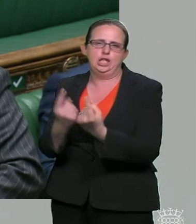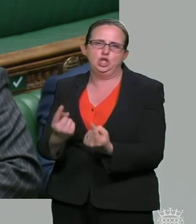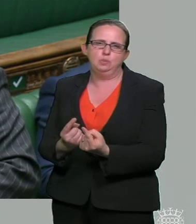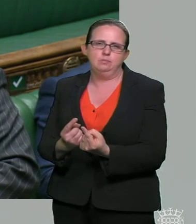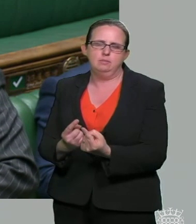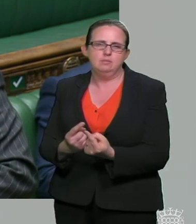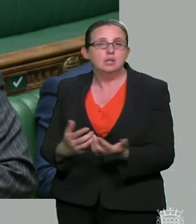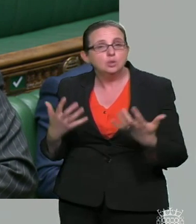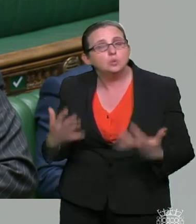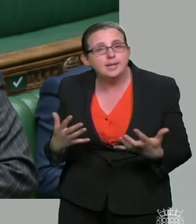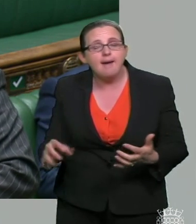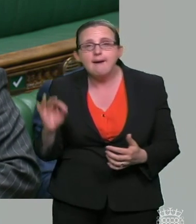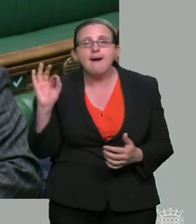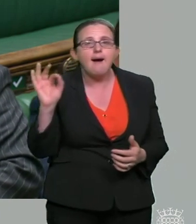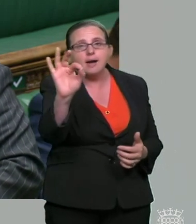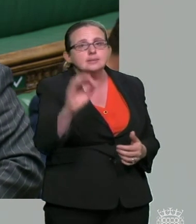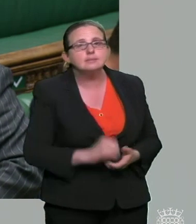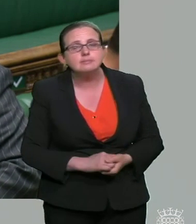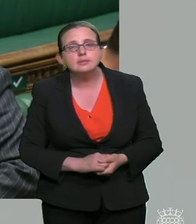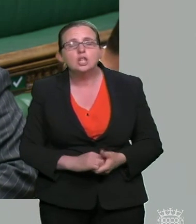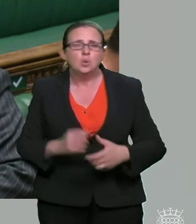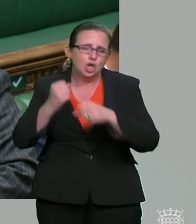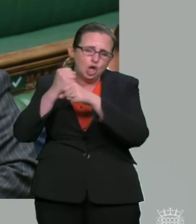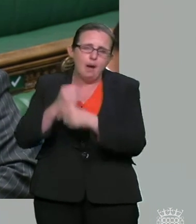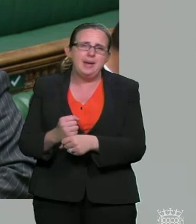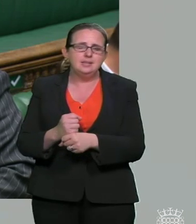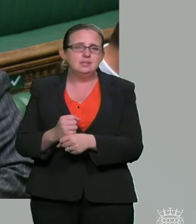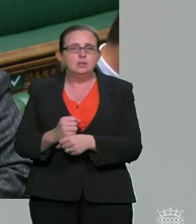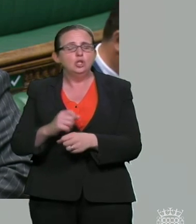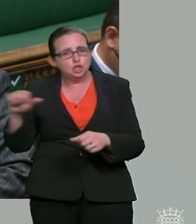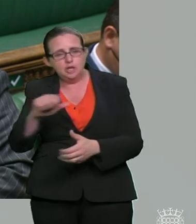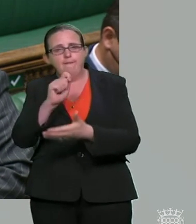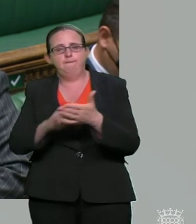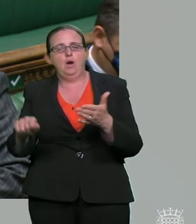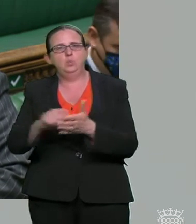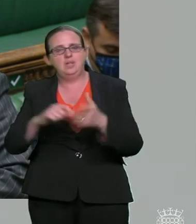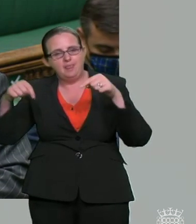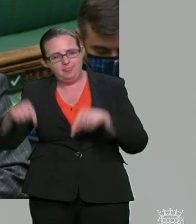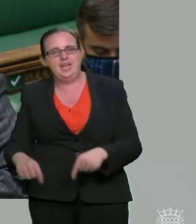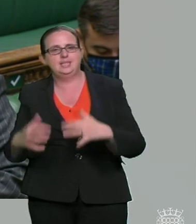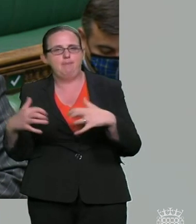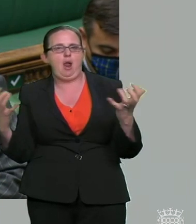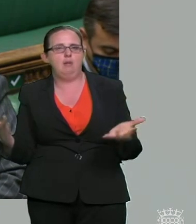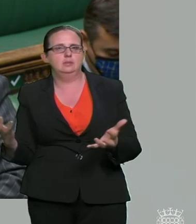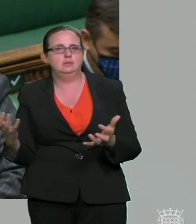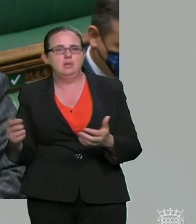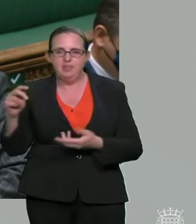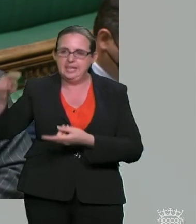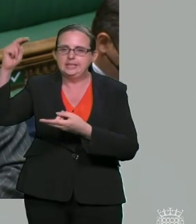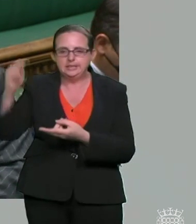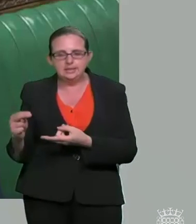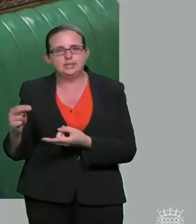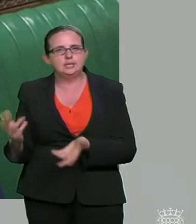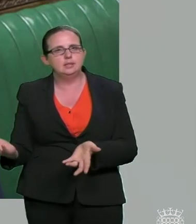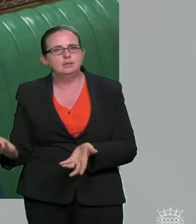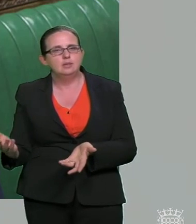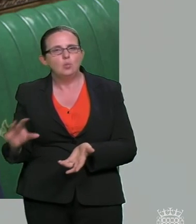Will he stand up today and commit to a straight vote in this House on his inhumane cuts, as demanded by the Speaker?